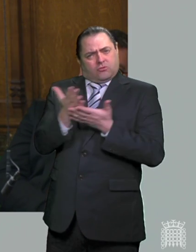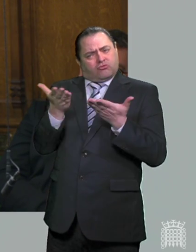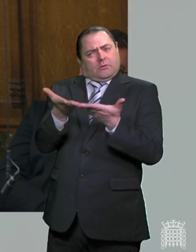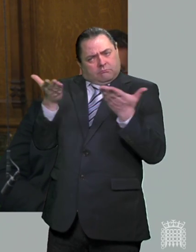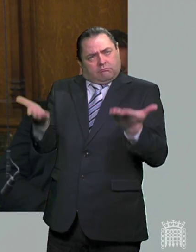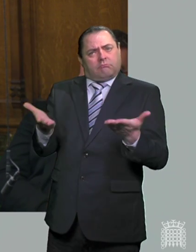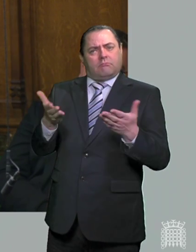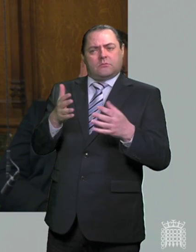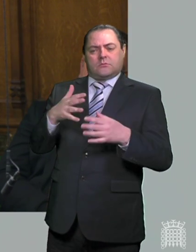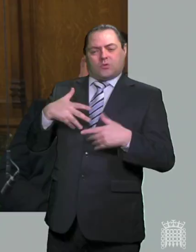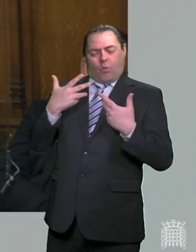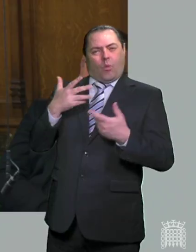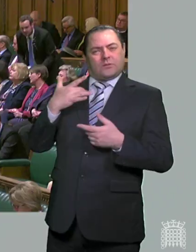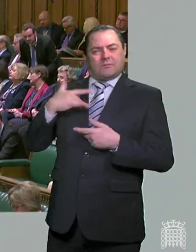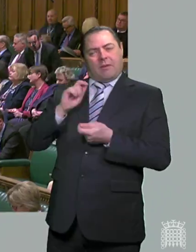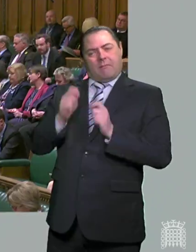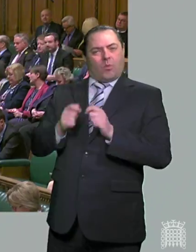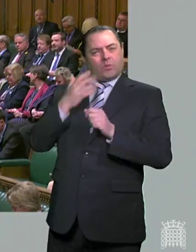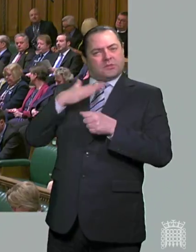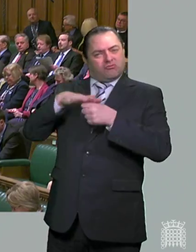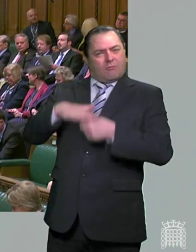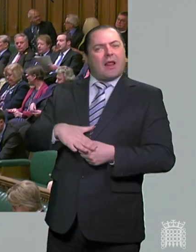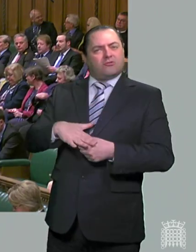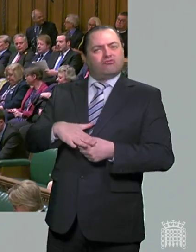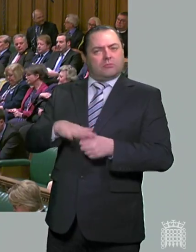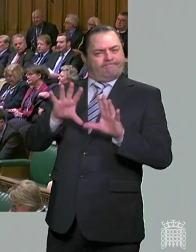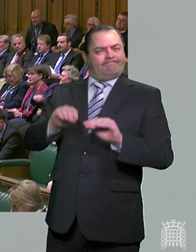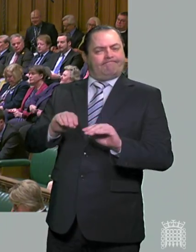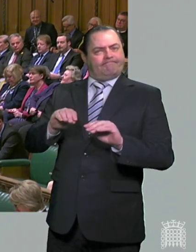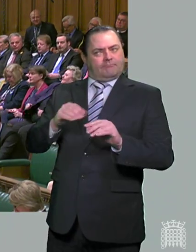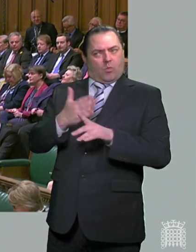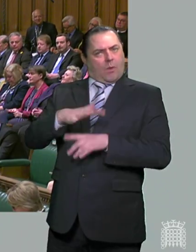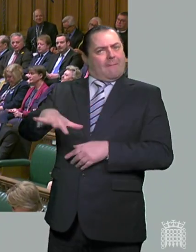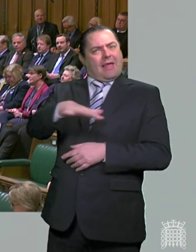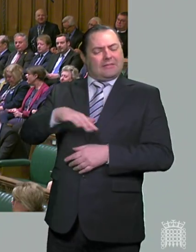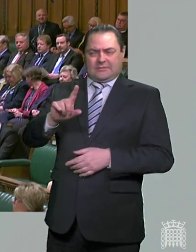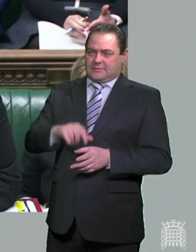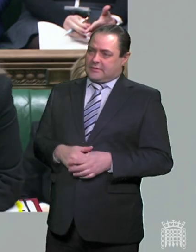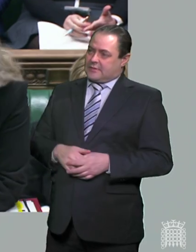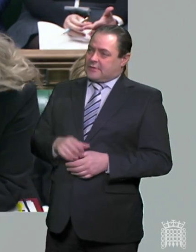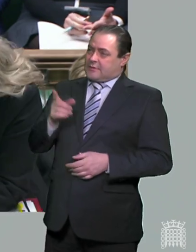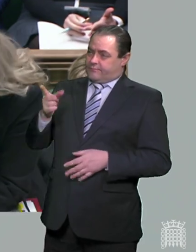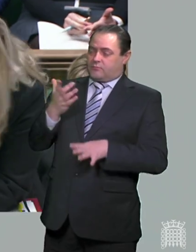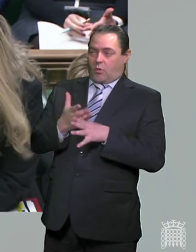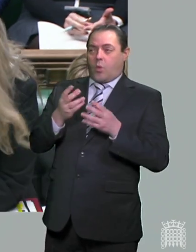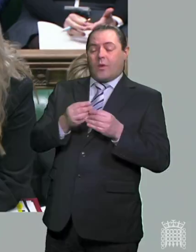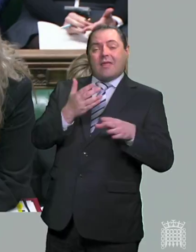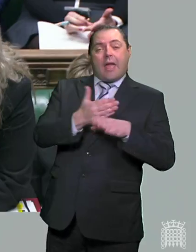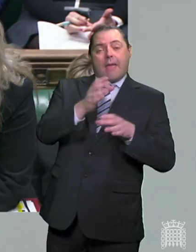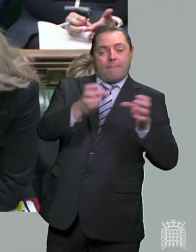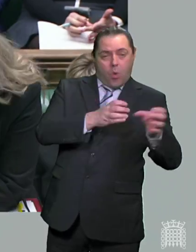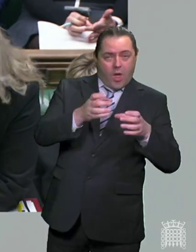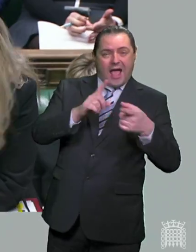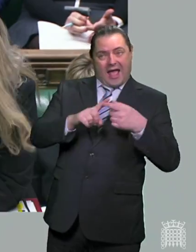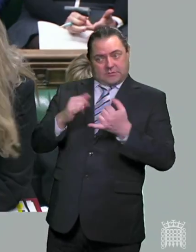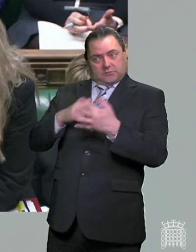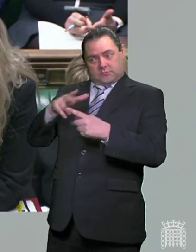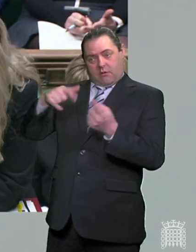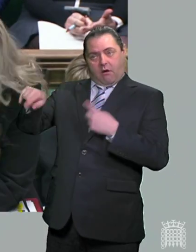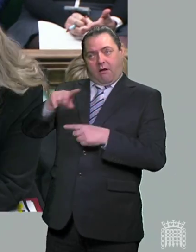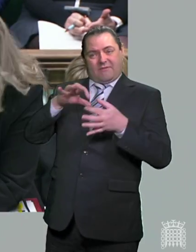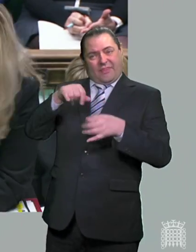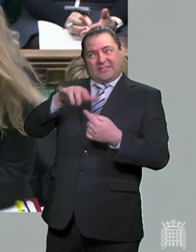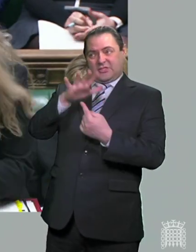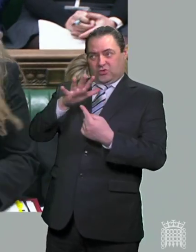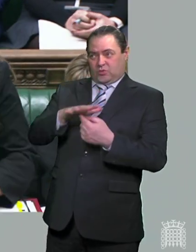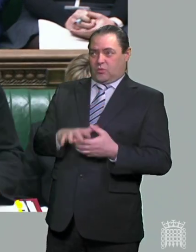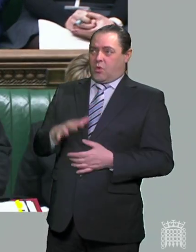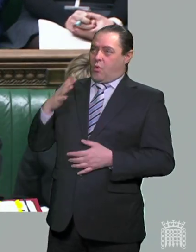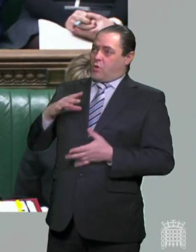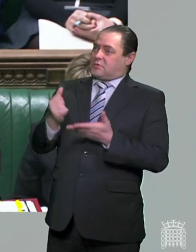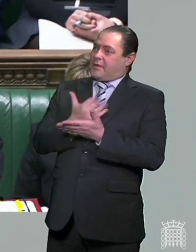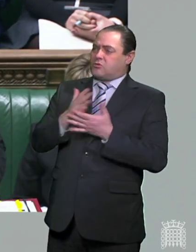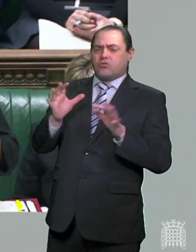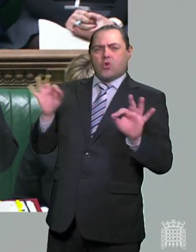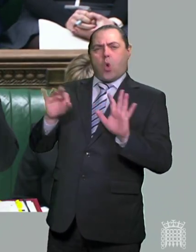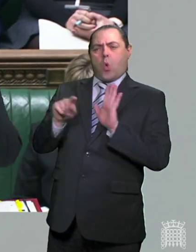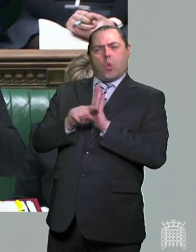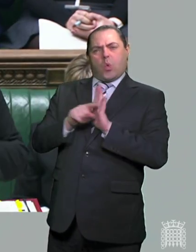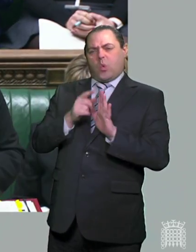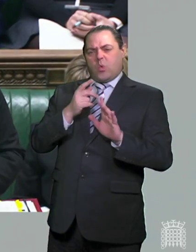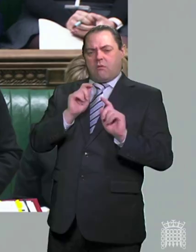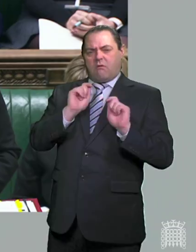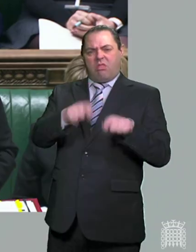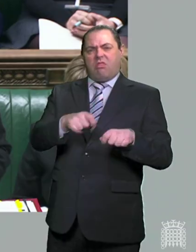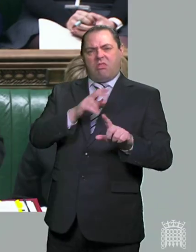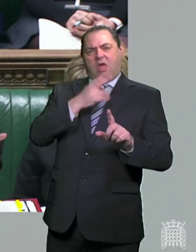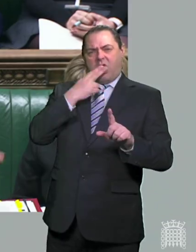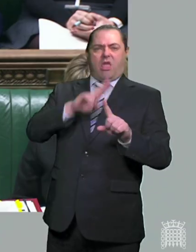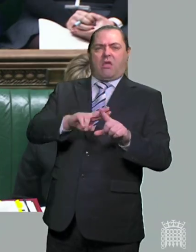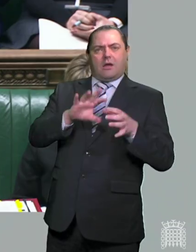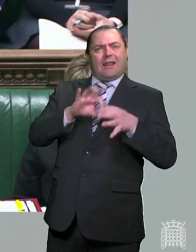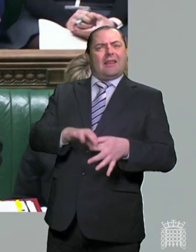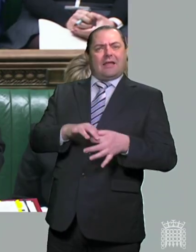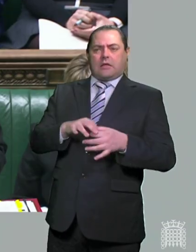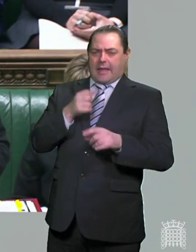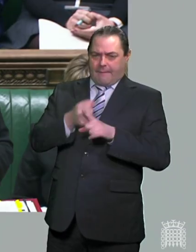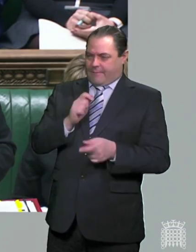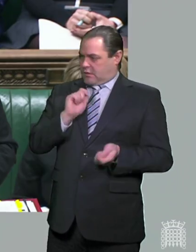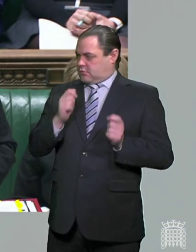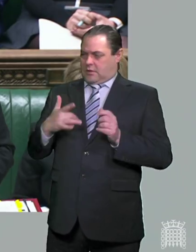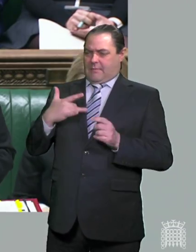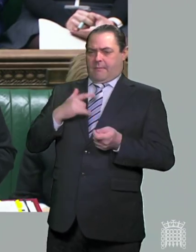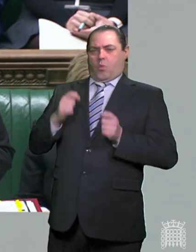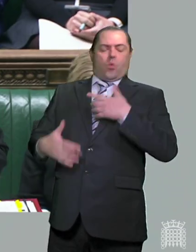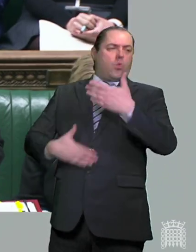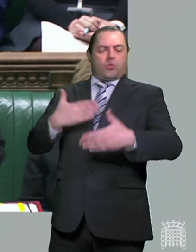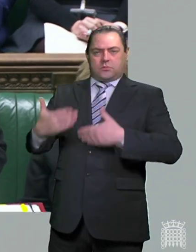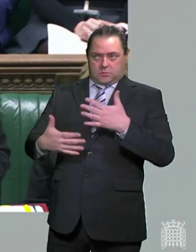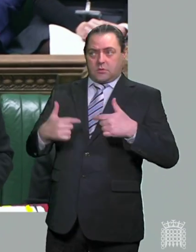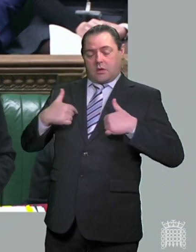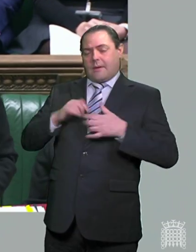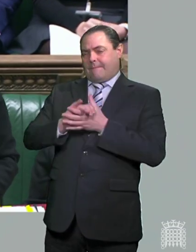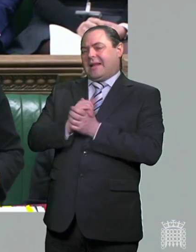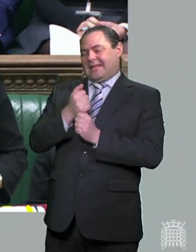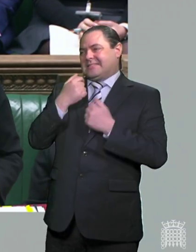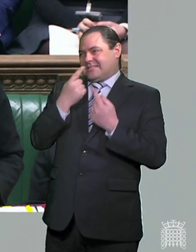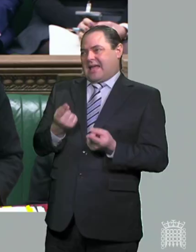Simon JuppThe Parliamentary Under-Secretary of State for Work and Pensions We are working with employers and employees on that crucial matter, to ensure that there is no stigma in the workplace for those experiencing the impact of the menopause.